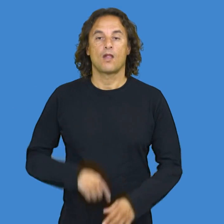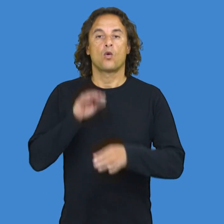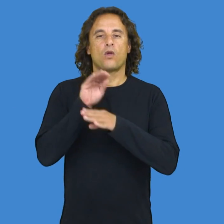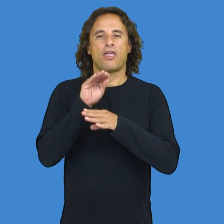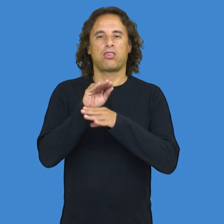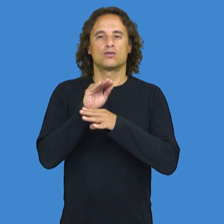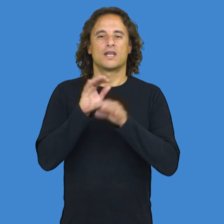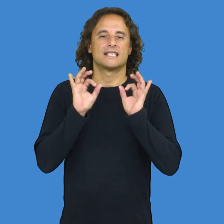cuidar